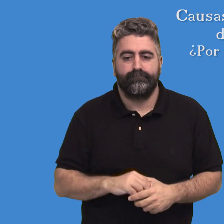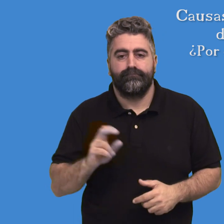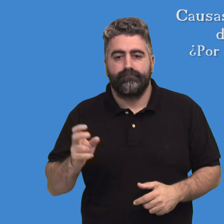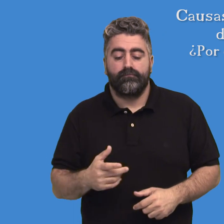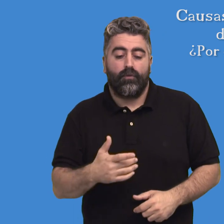otro